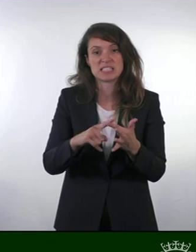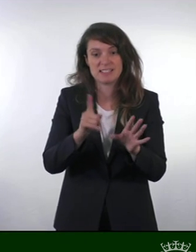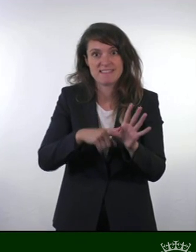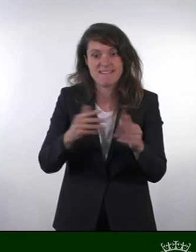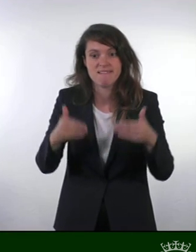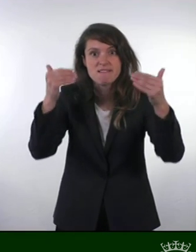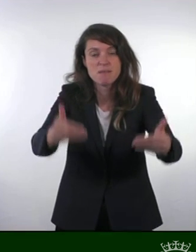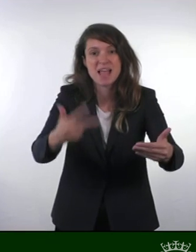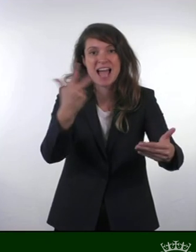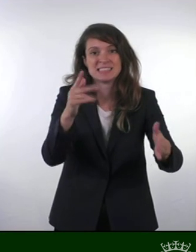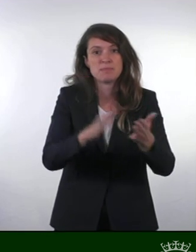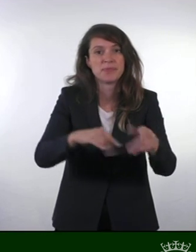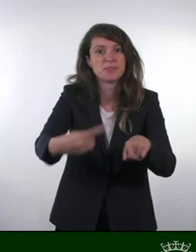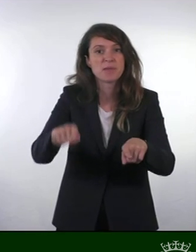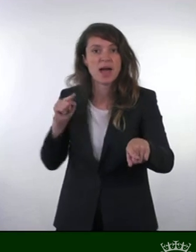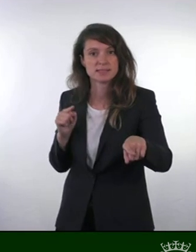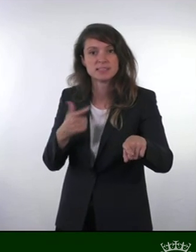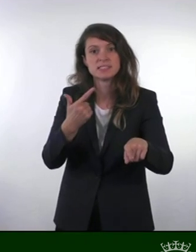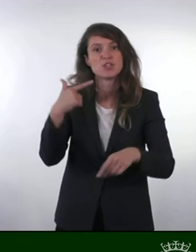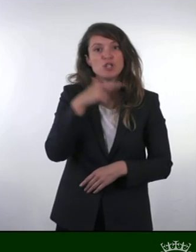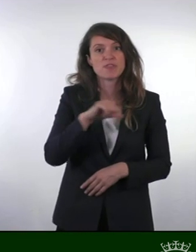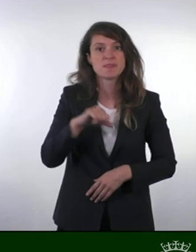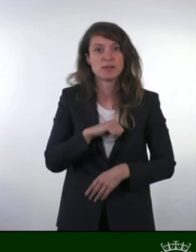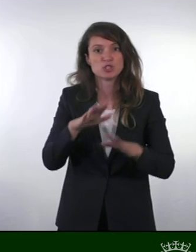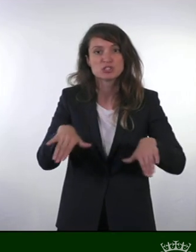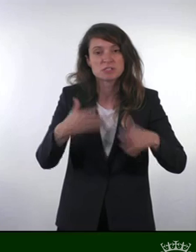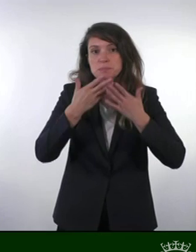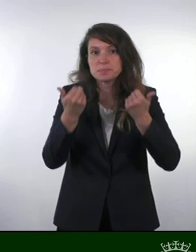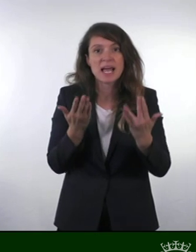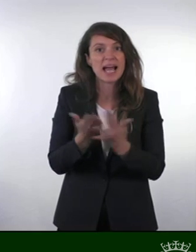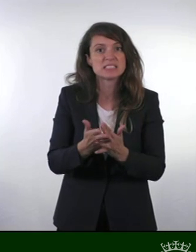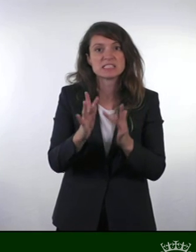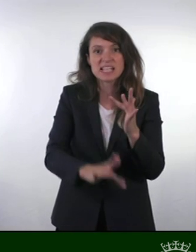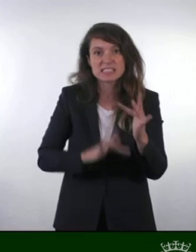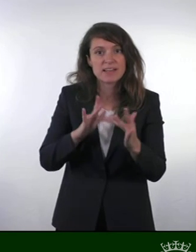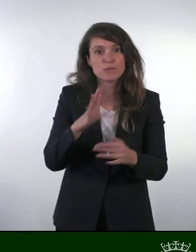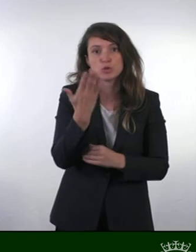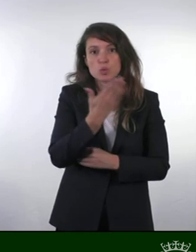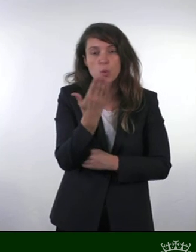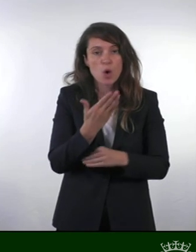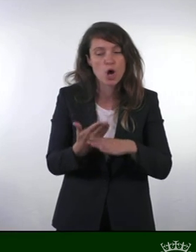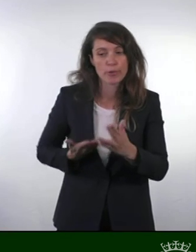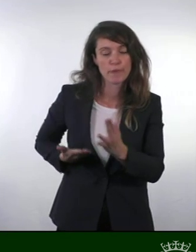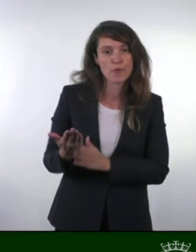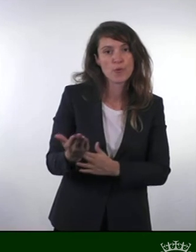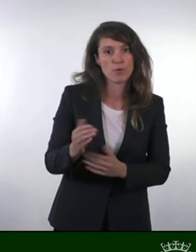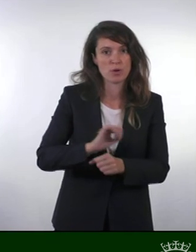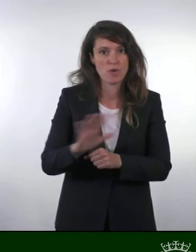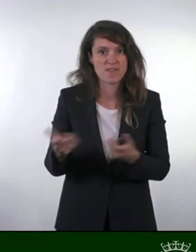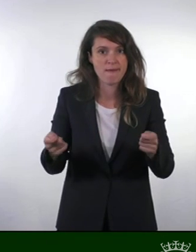Some 700,000 children have had no access to the internet for schoolwork during the lockdown.